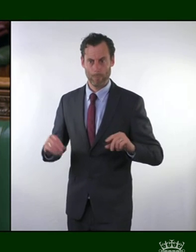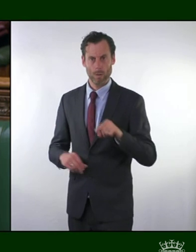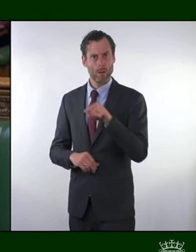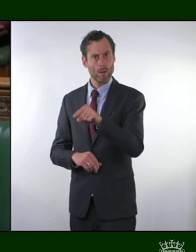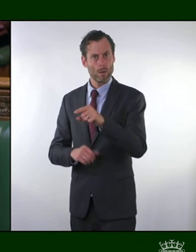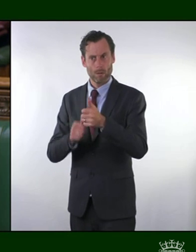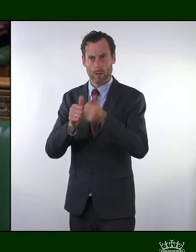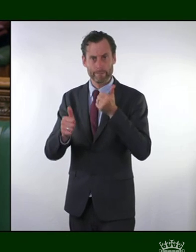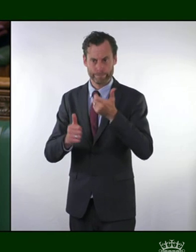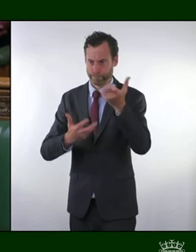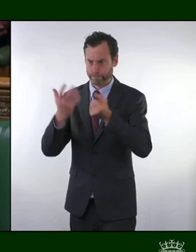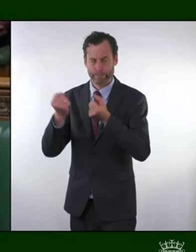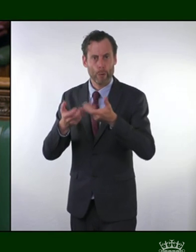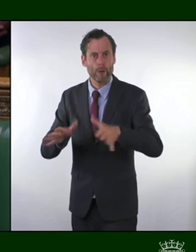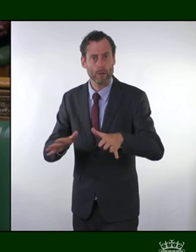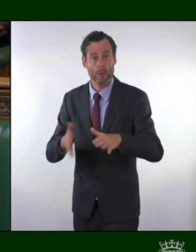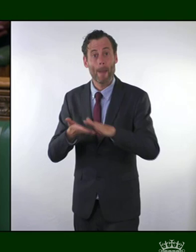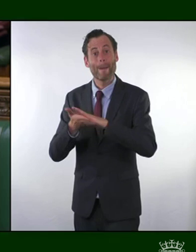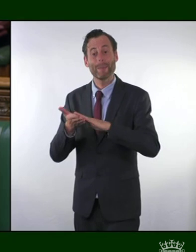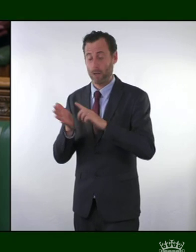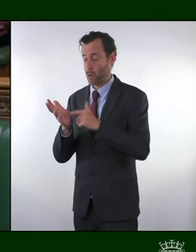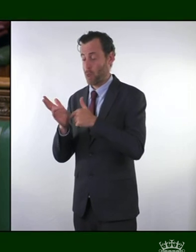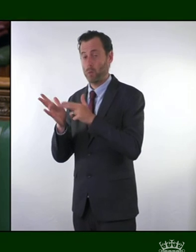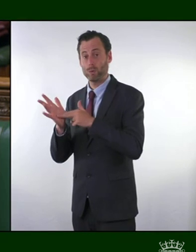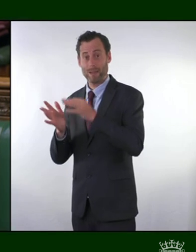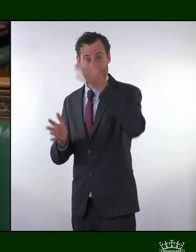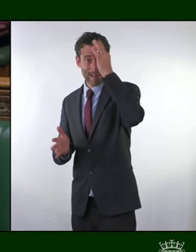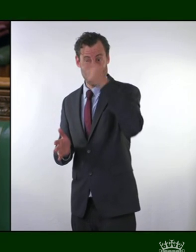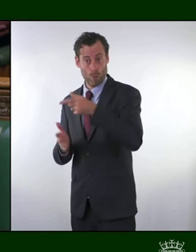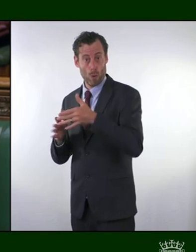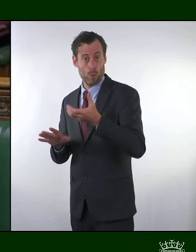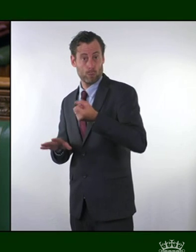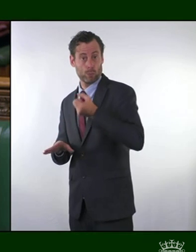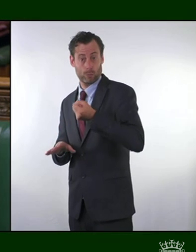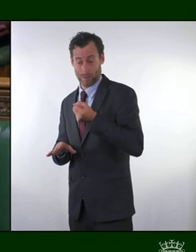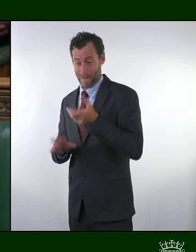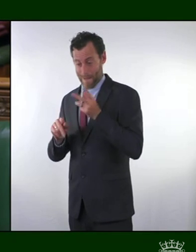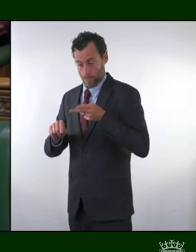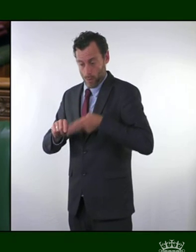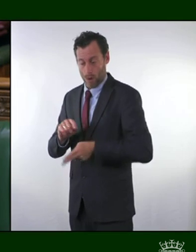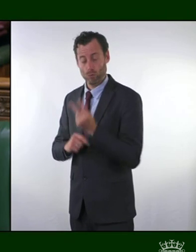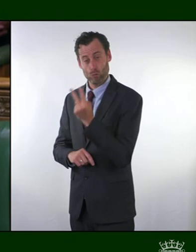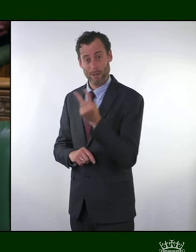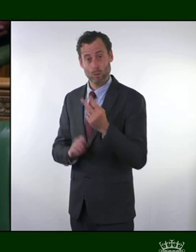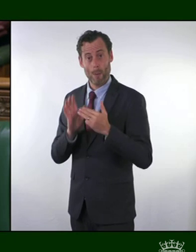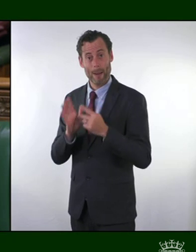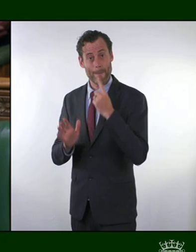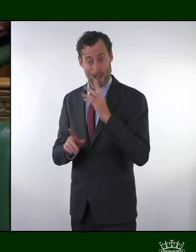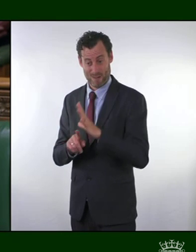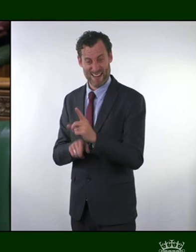Without urgent Government action, Luton council will be forced into making £22 million of in-year cuts next week.